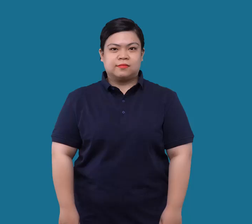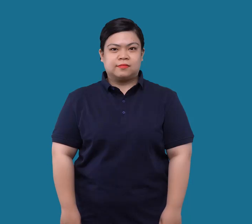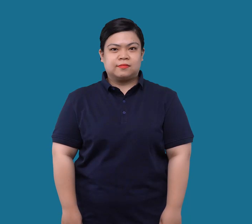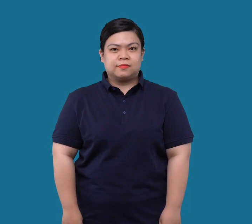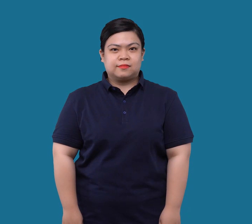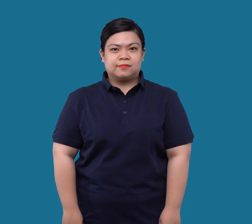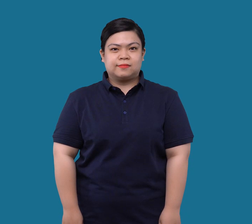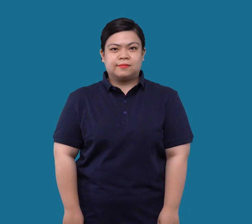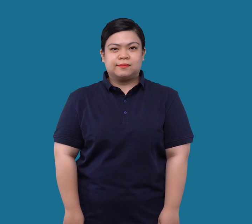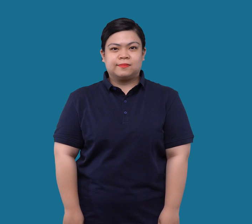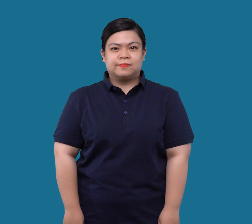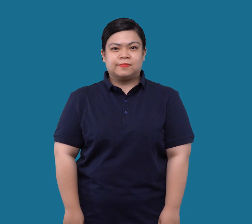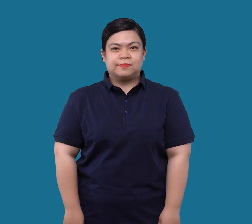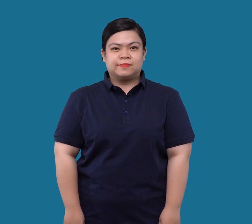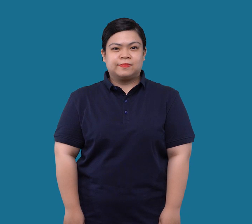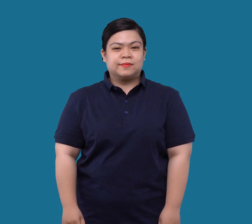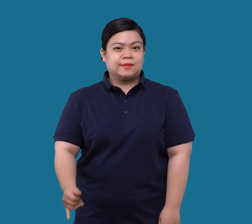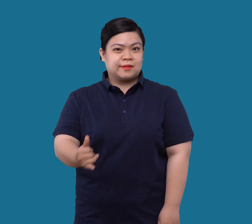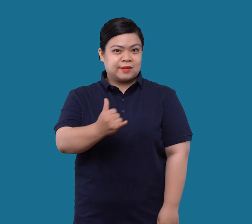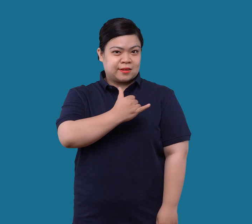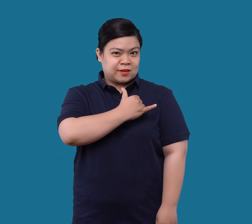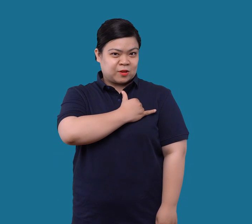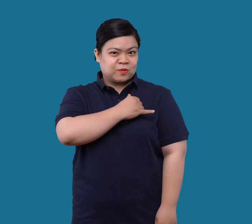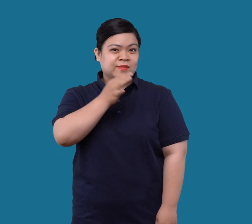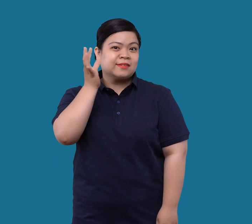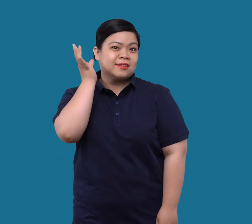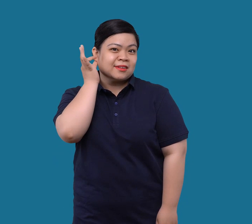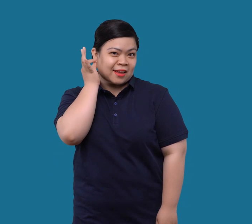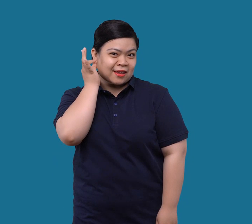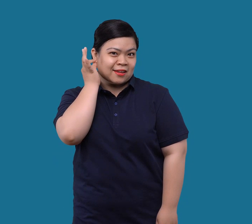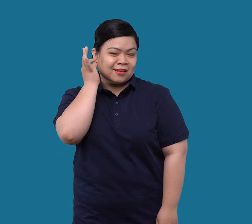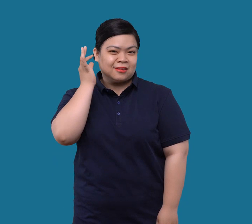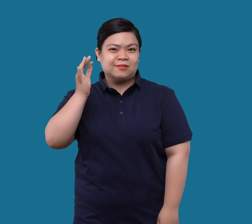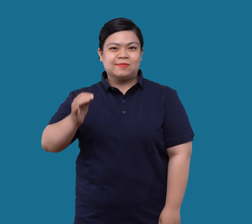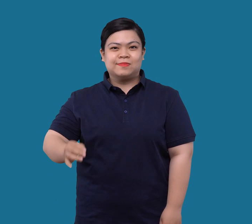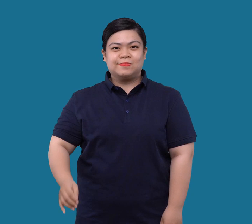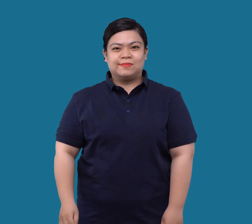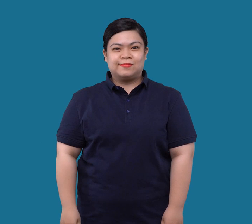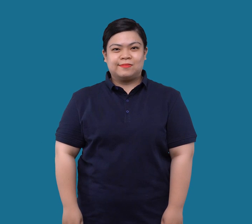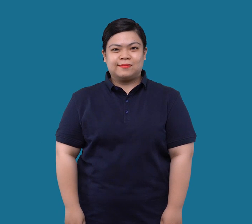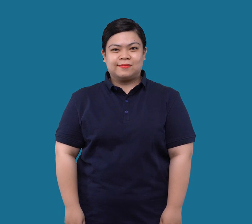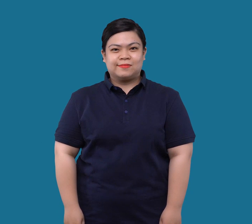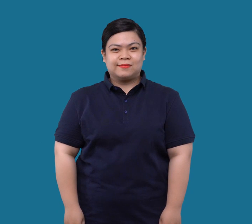bạn gái